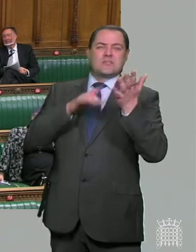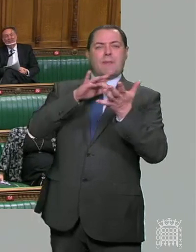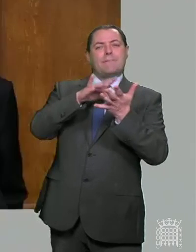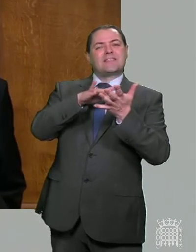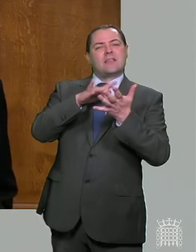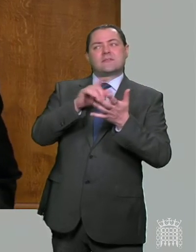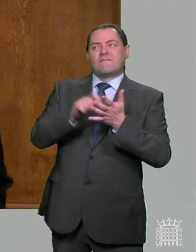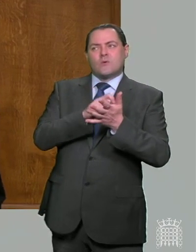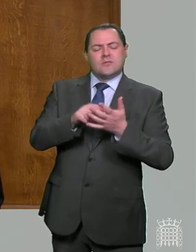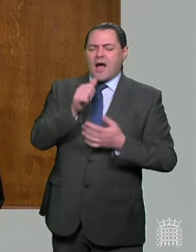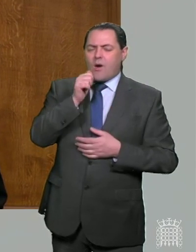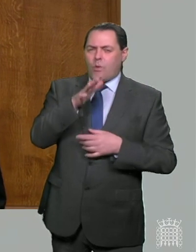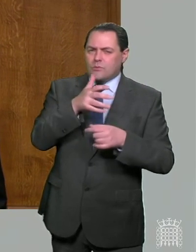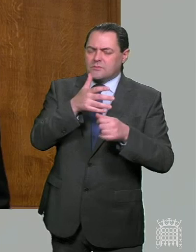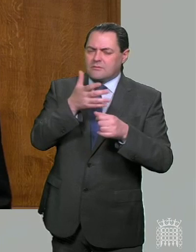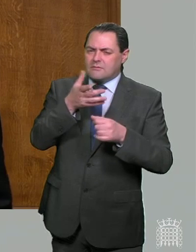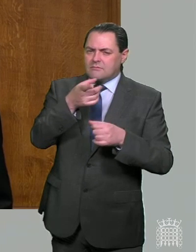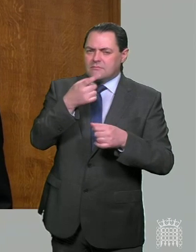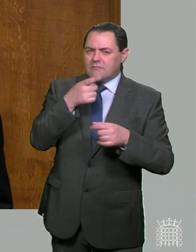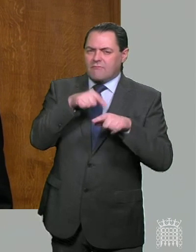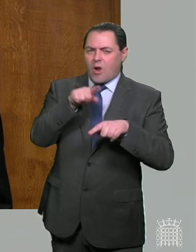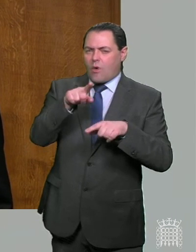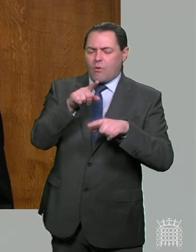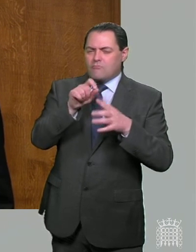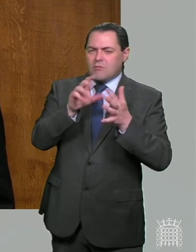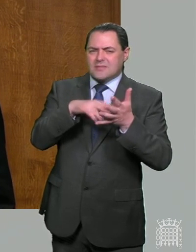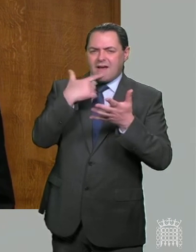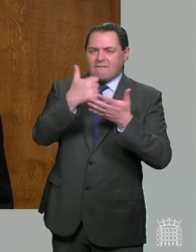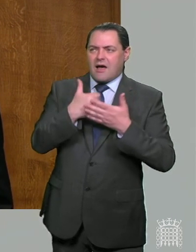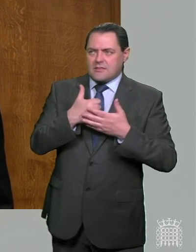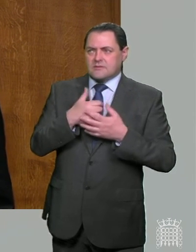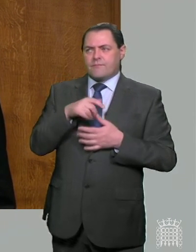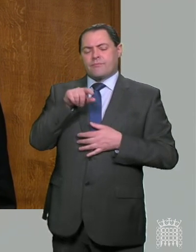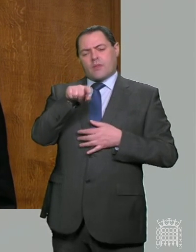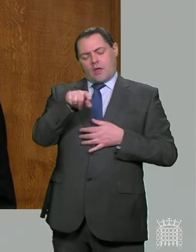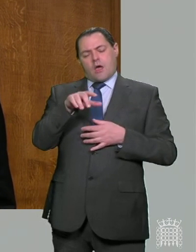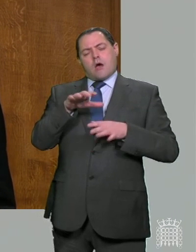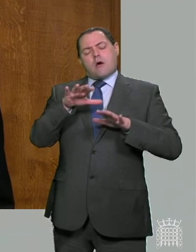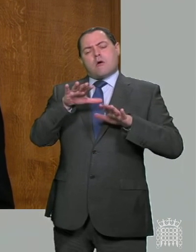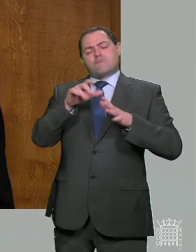The Prime Minister said earlier that he would use new freedoms to ensure that we buy British steel.